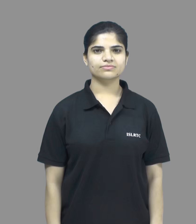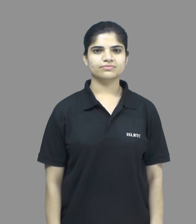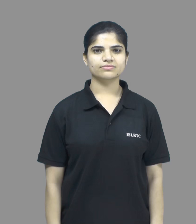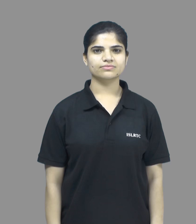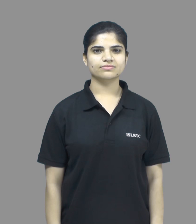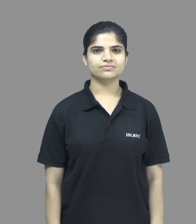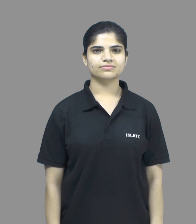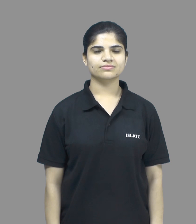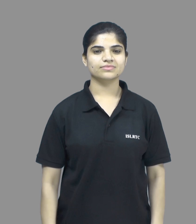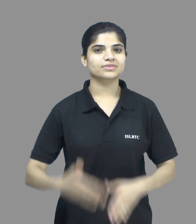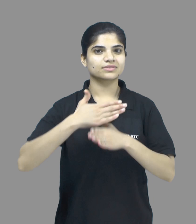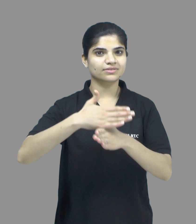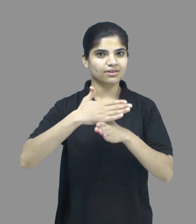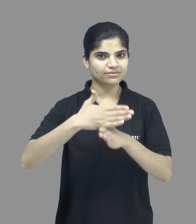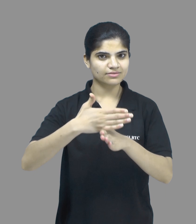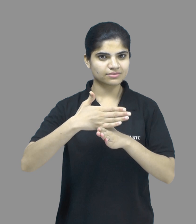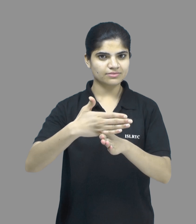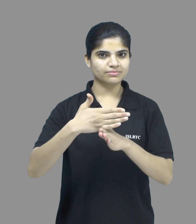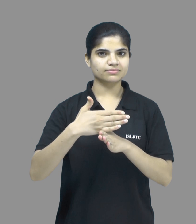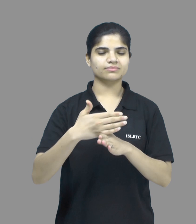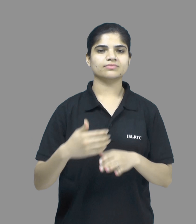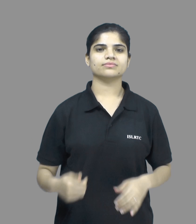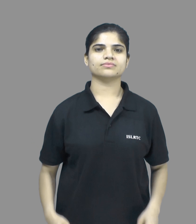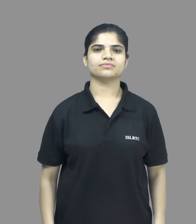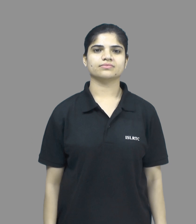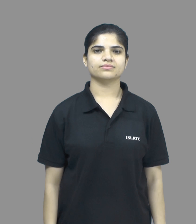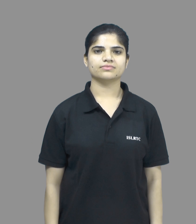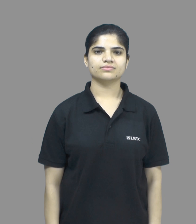Share